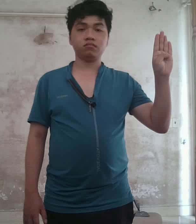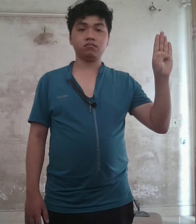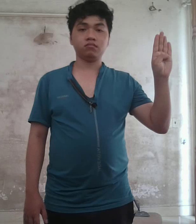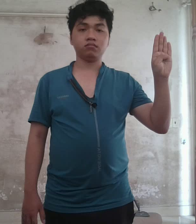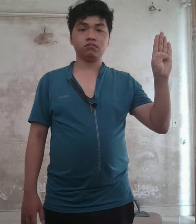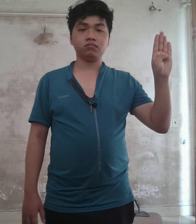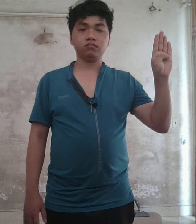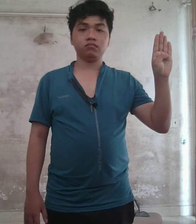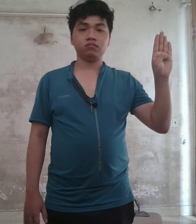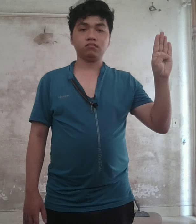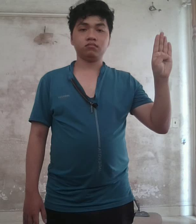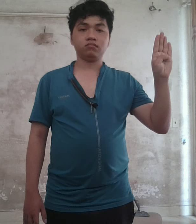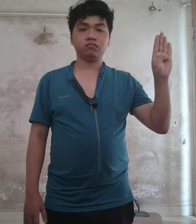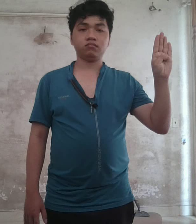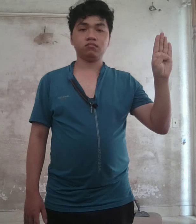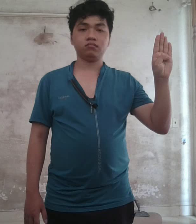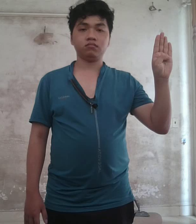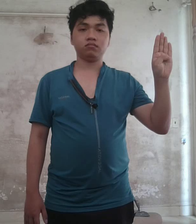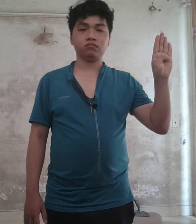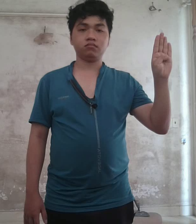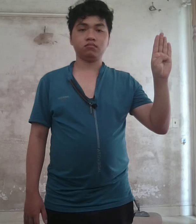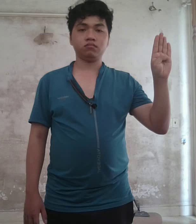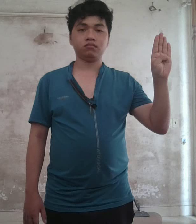b